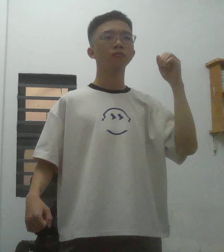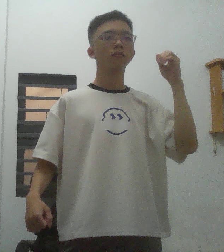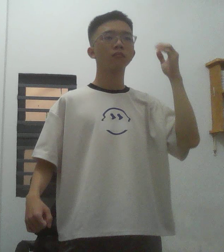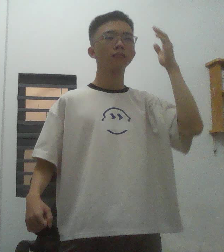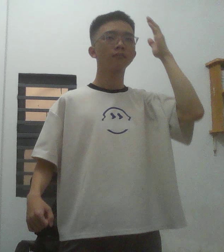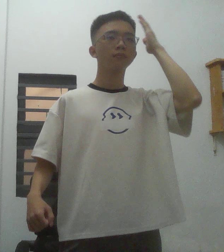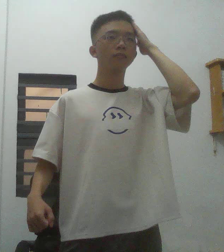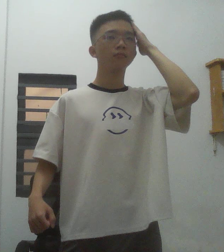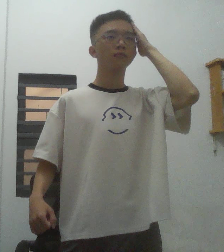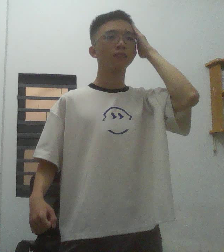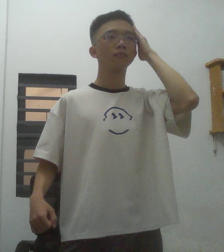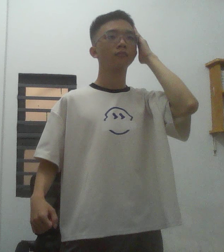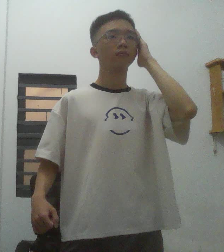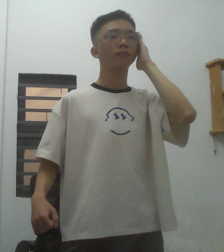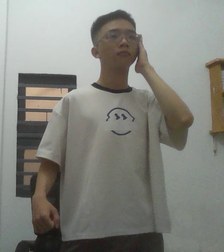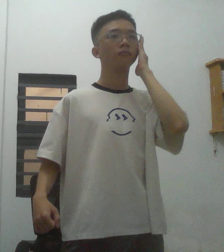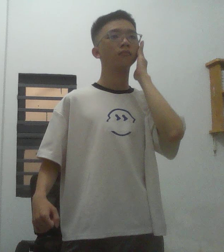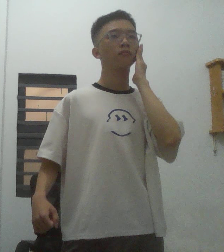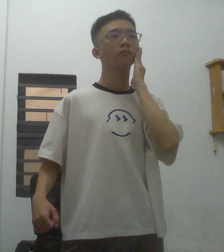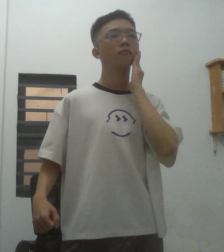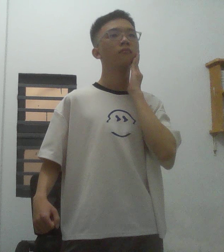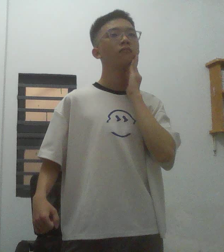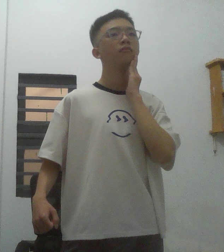dep